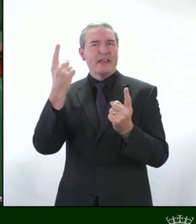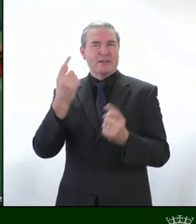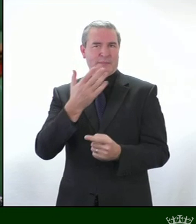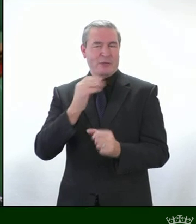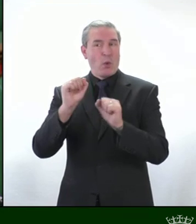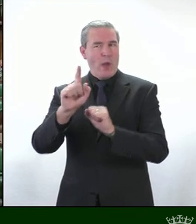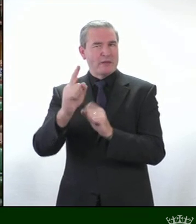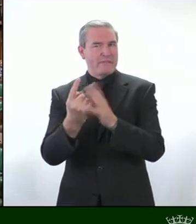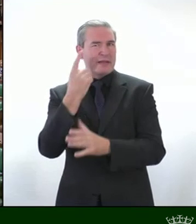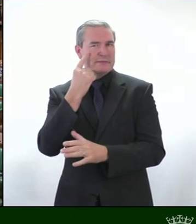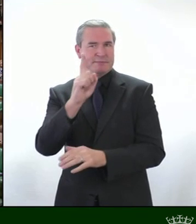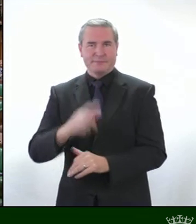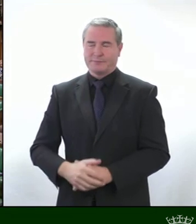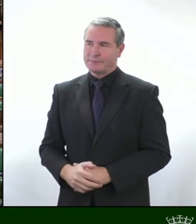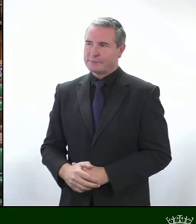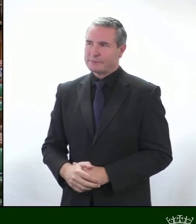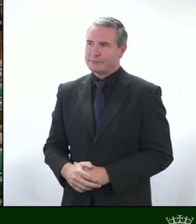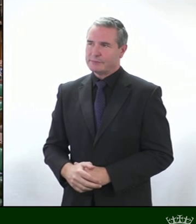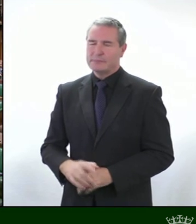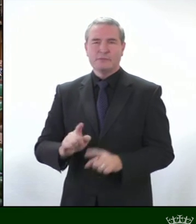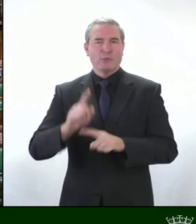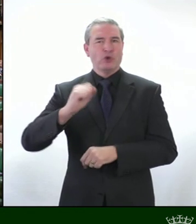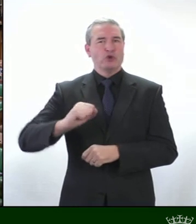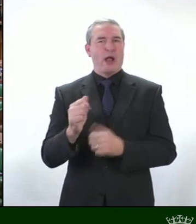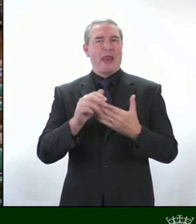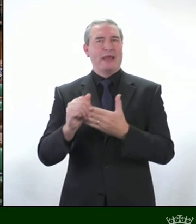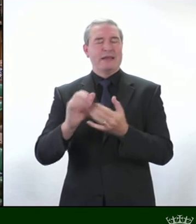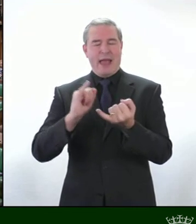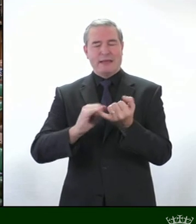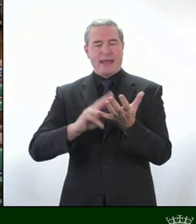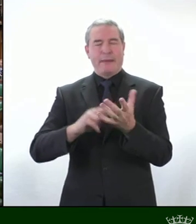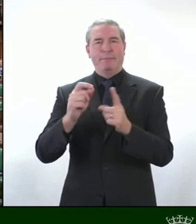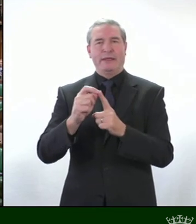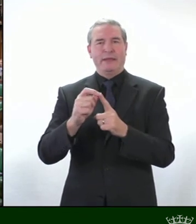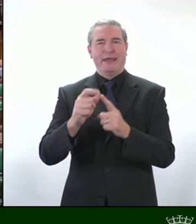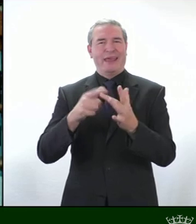My hon. Friend should wait on events.